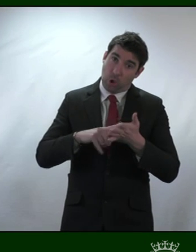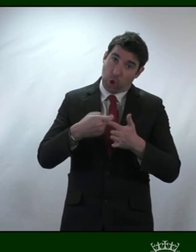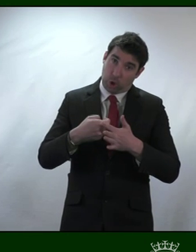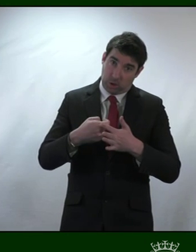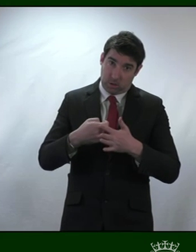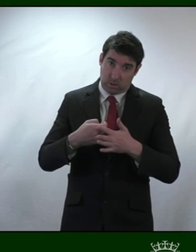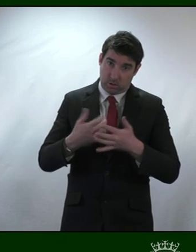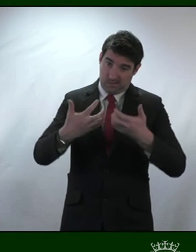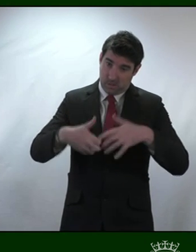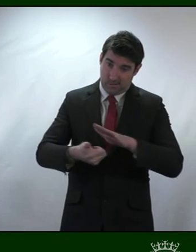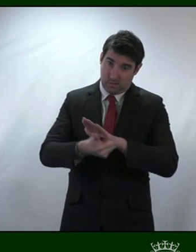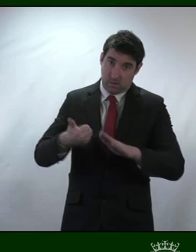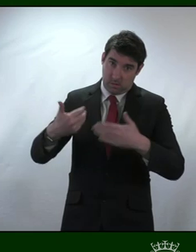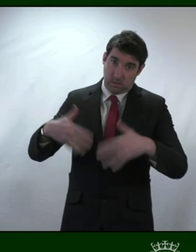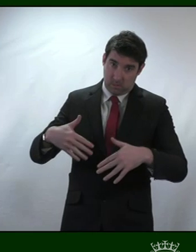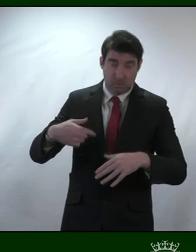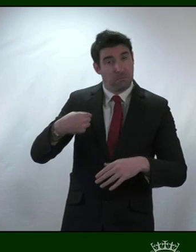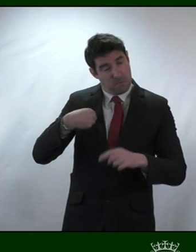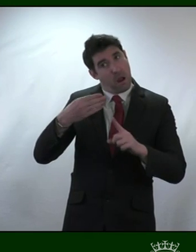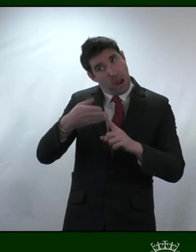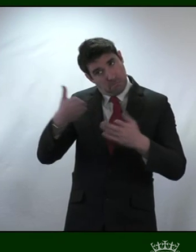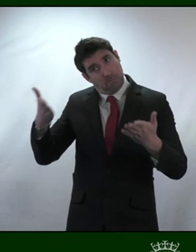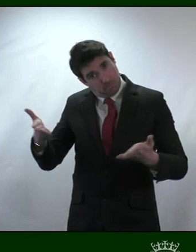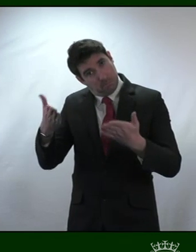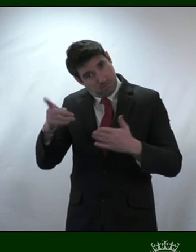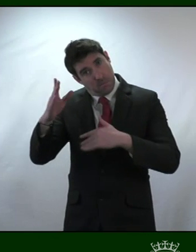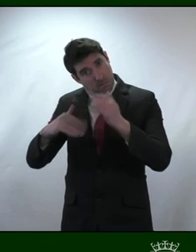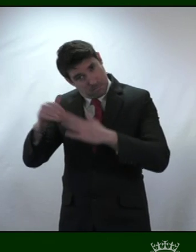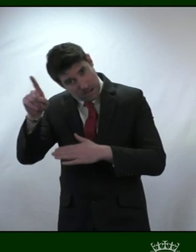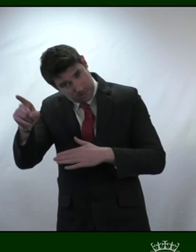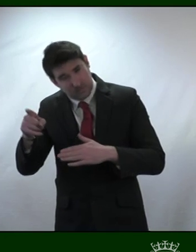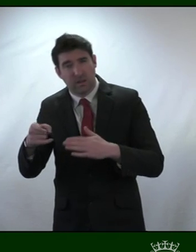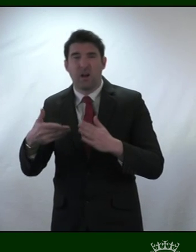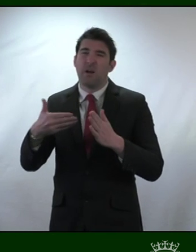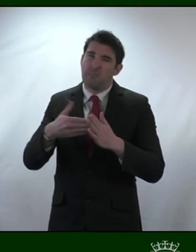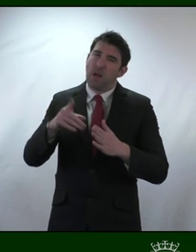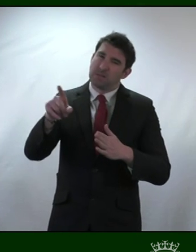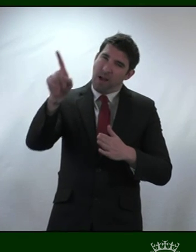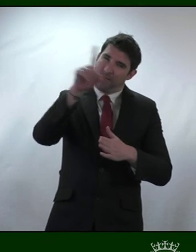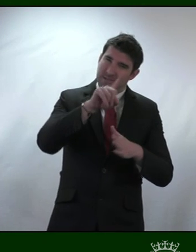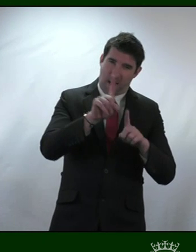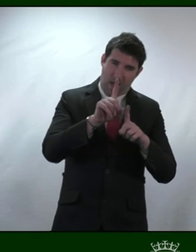We will certainly champion them, as well as buses built in Ballymena and elsewhere.